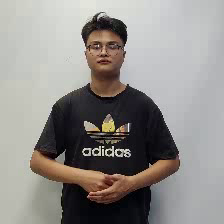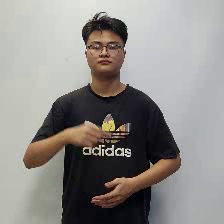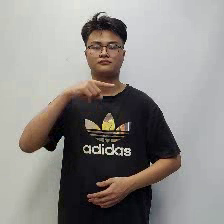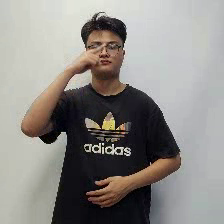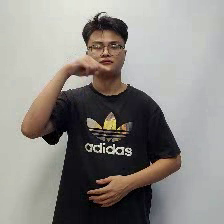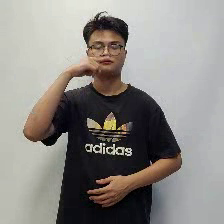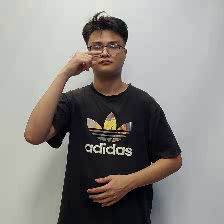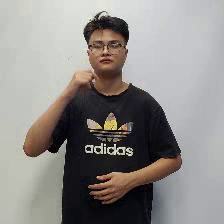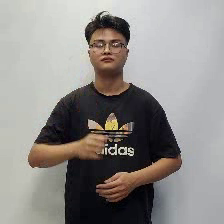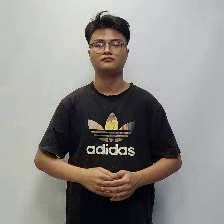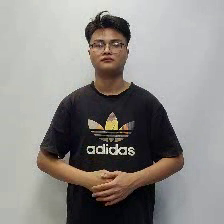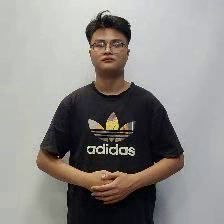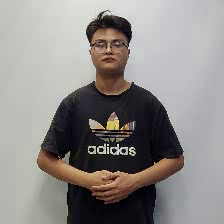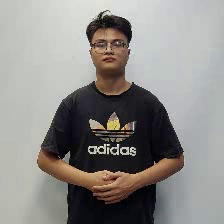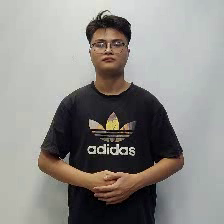Nói